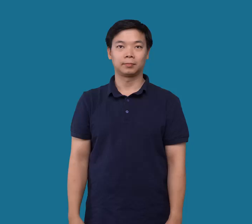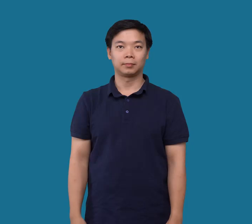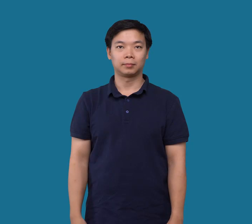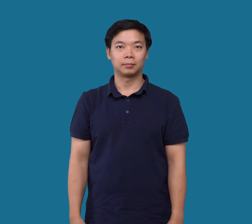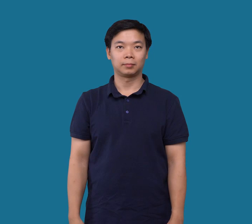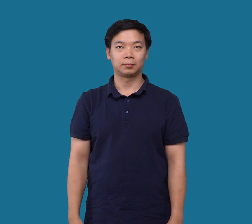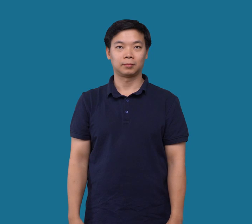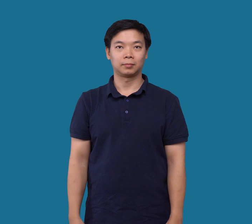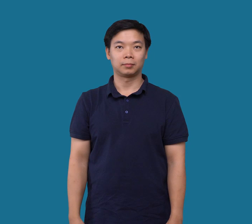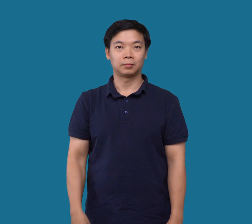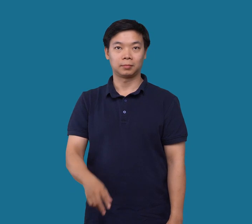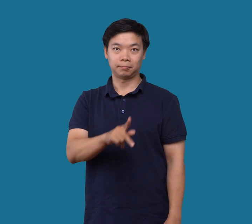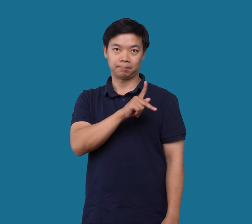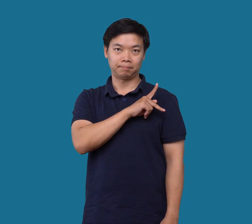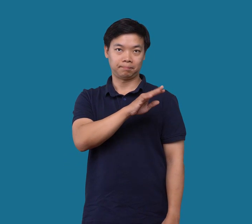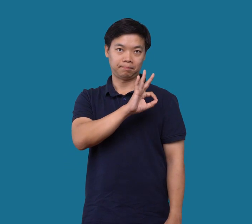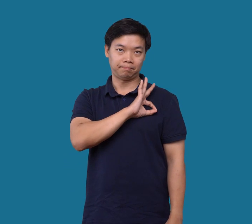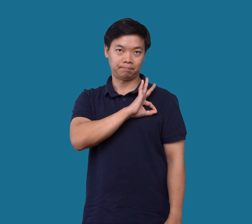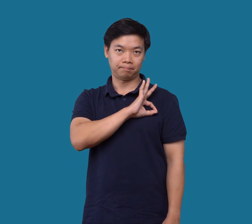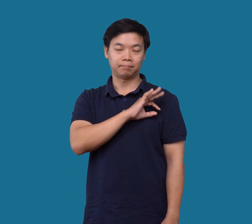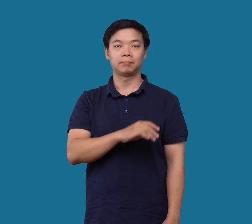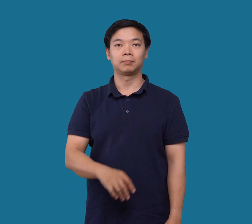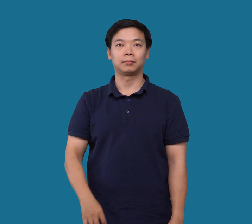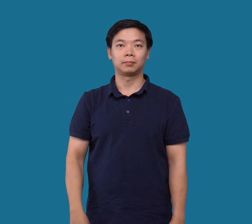kiểm tra